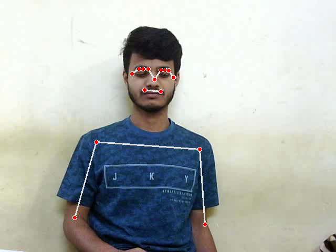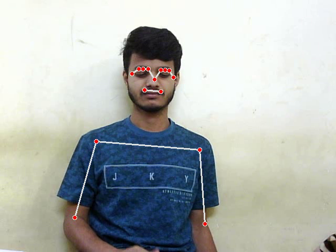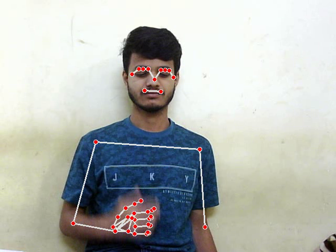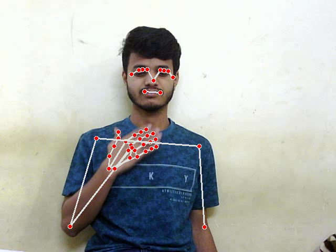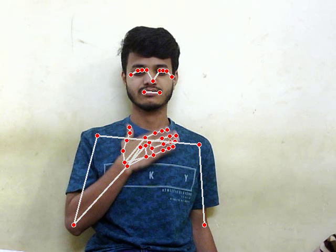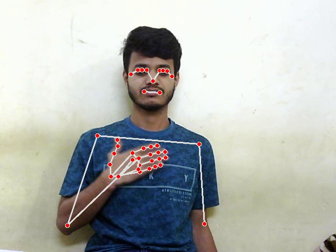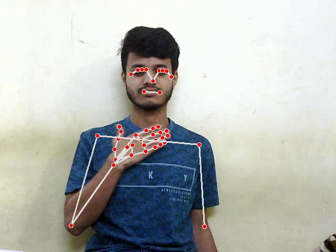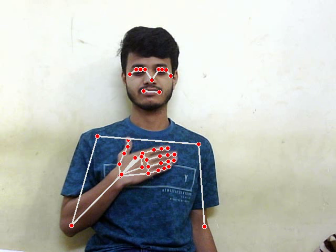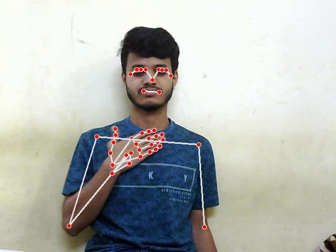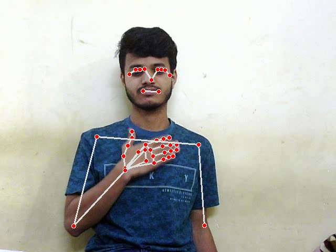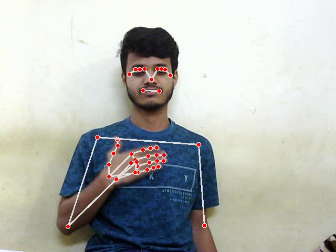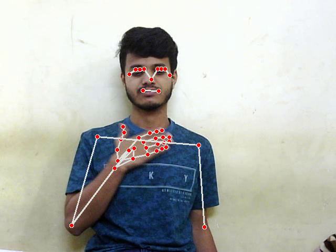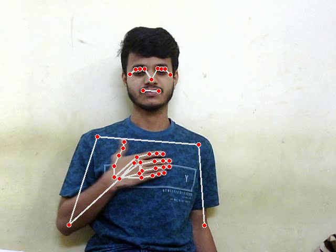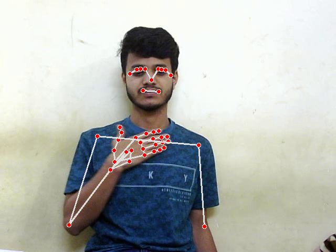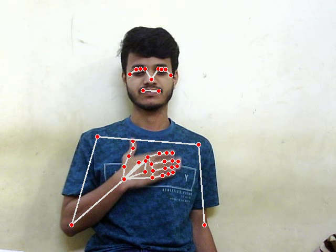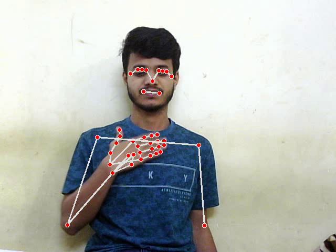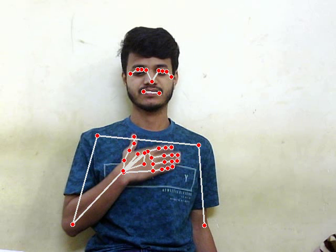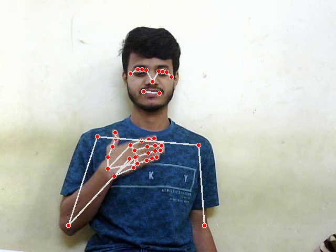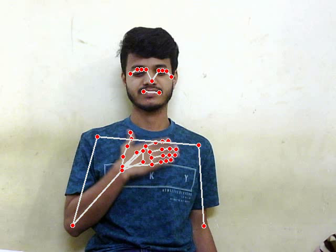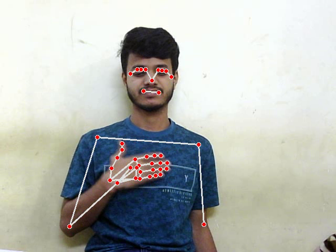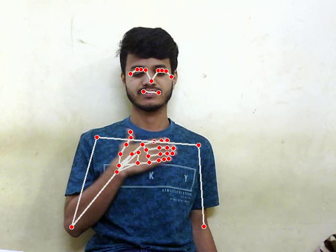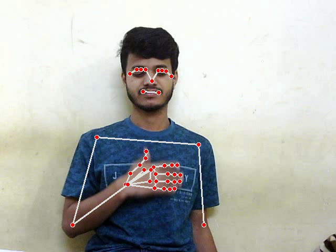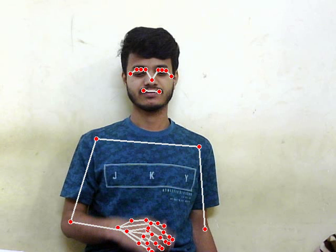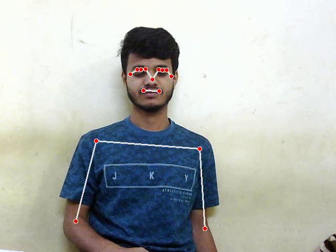please